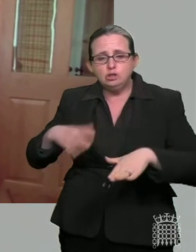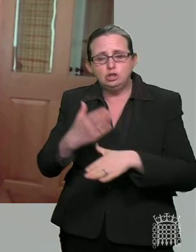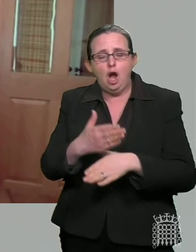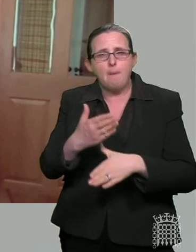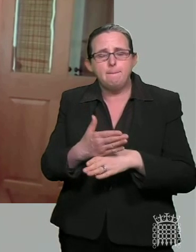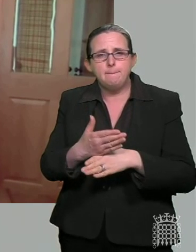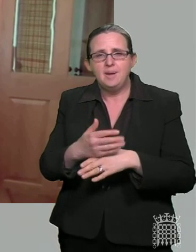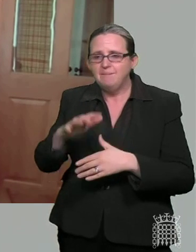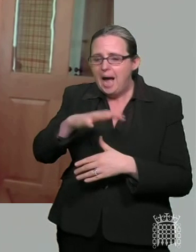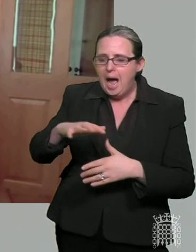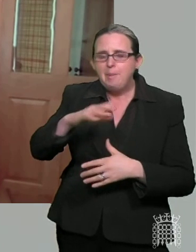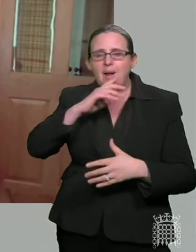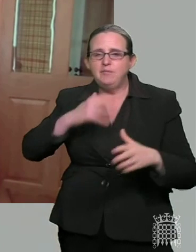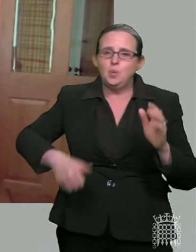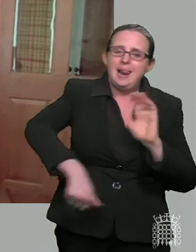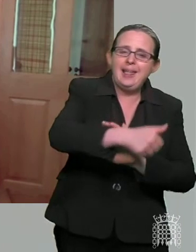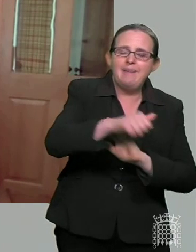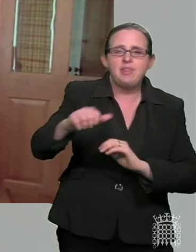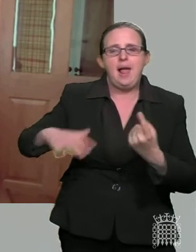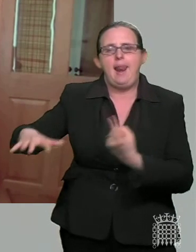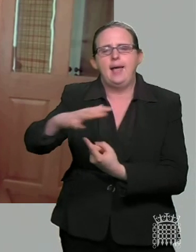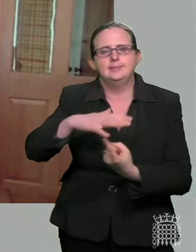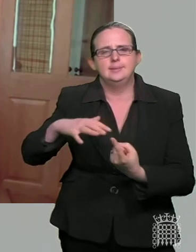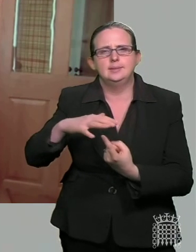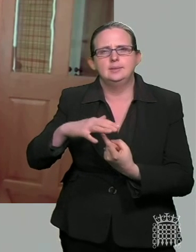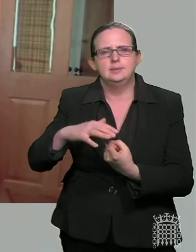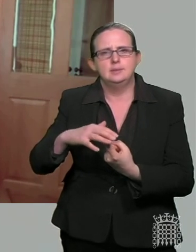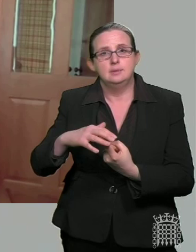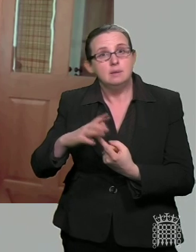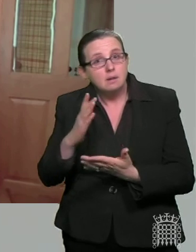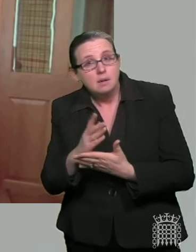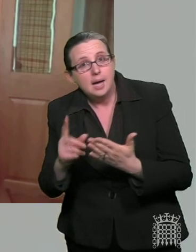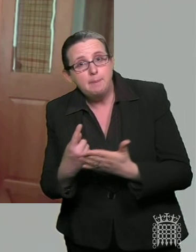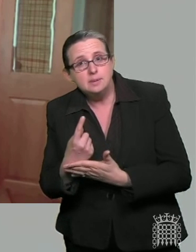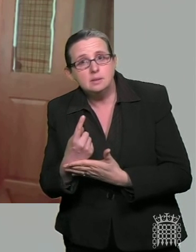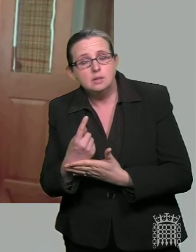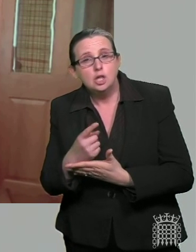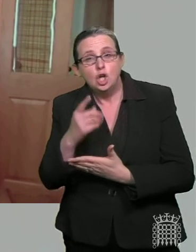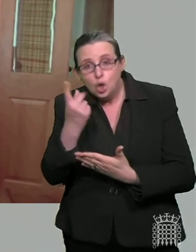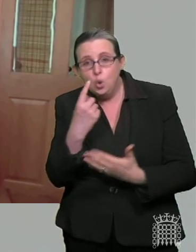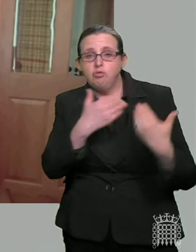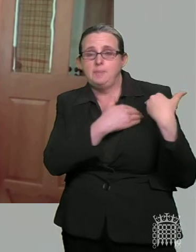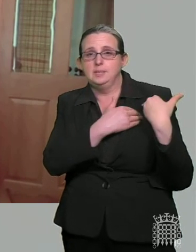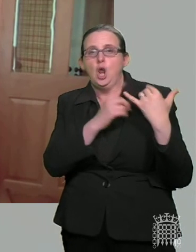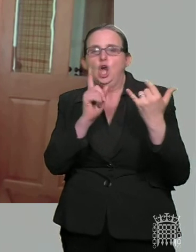Let us be very clear: if that happens, this UK Tory Government will be solely responsible.